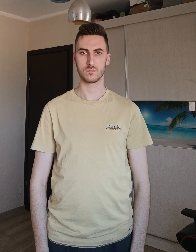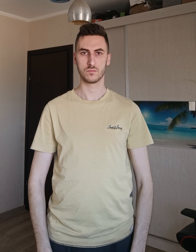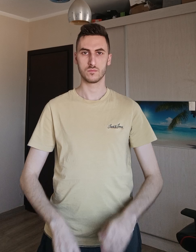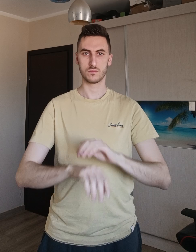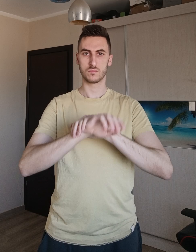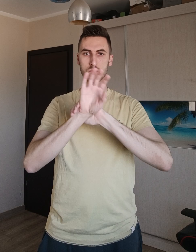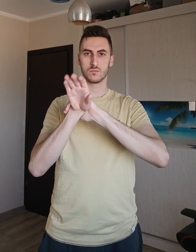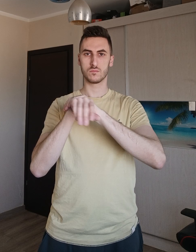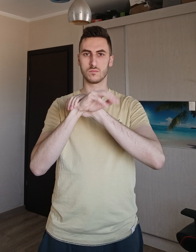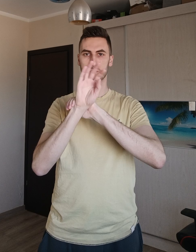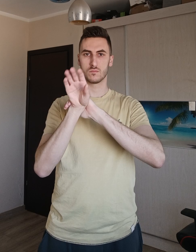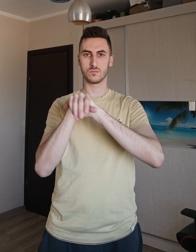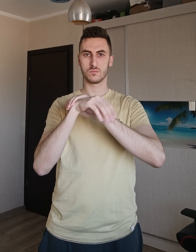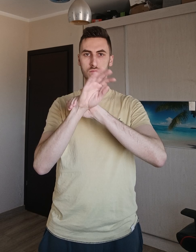ריק